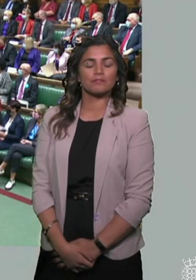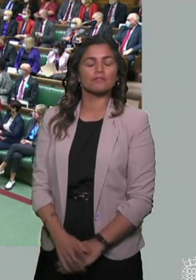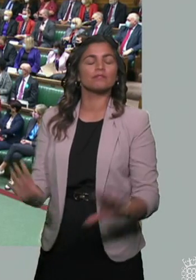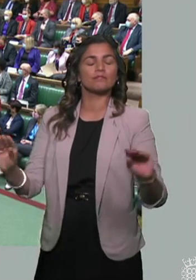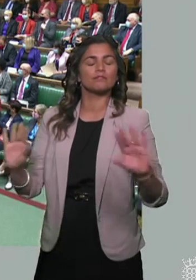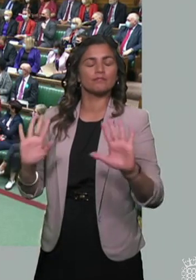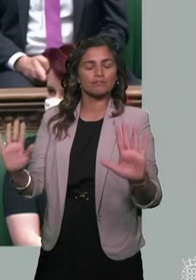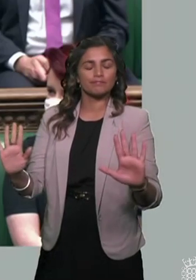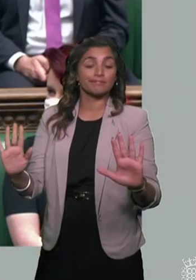rose—